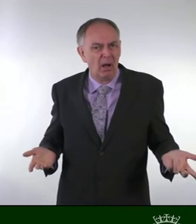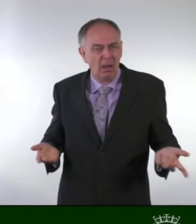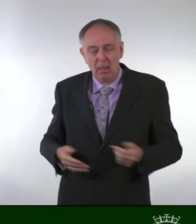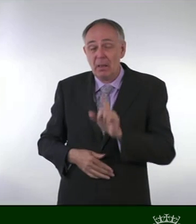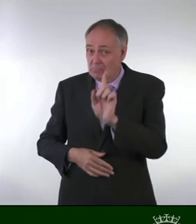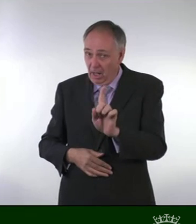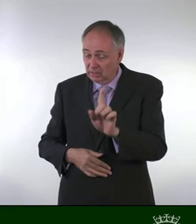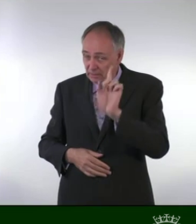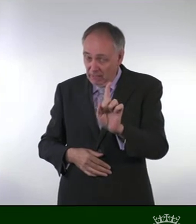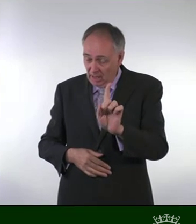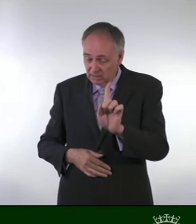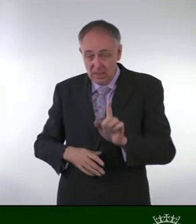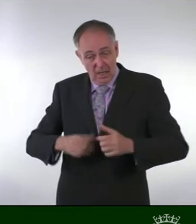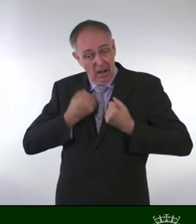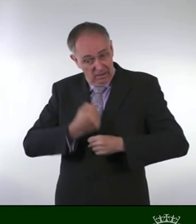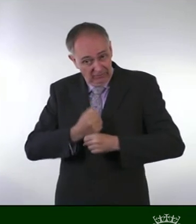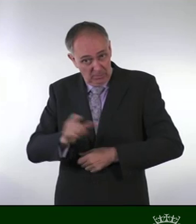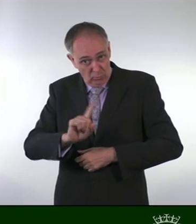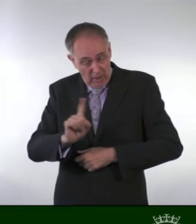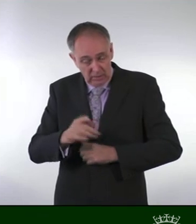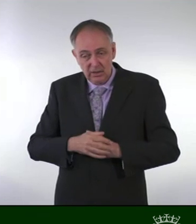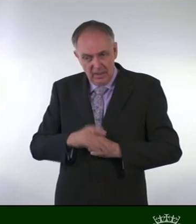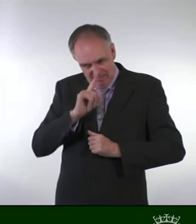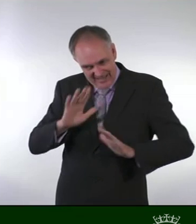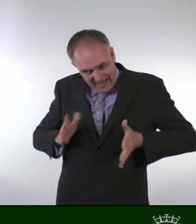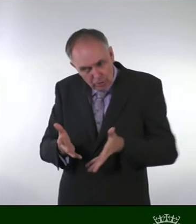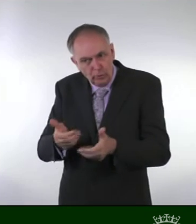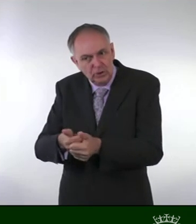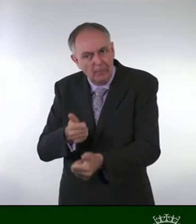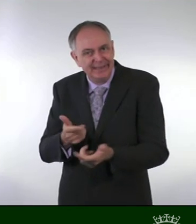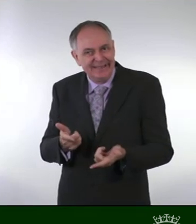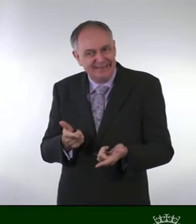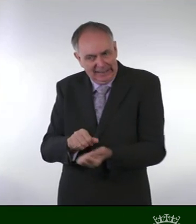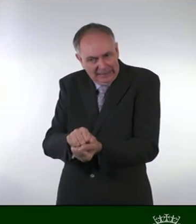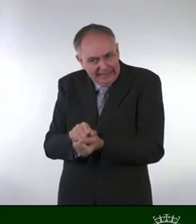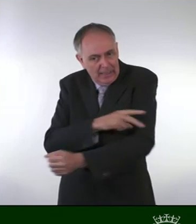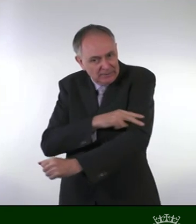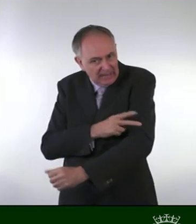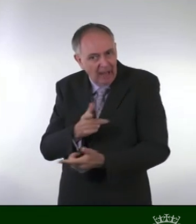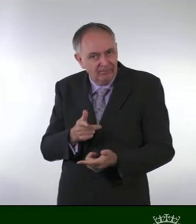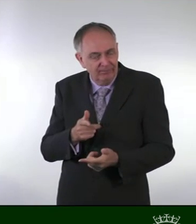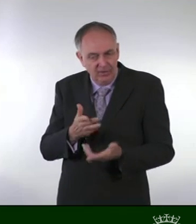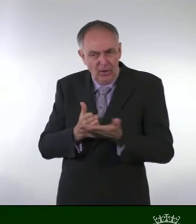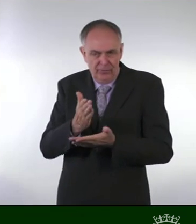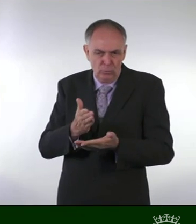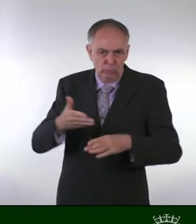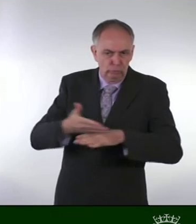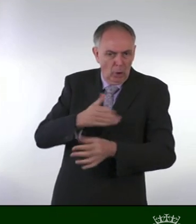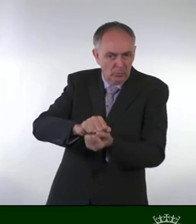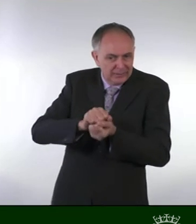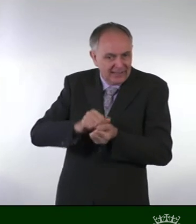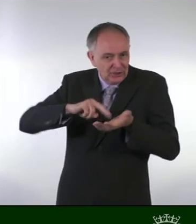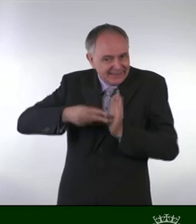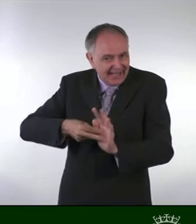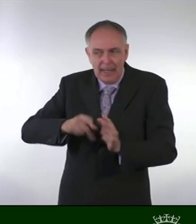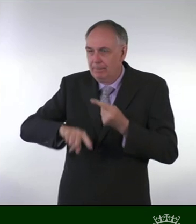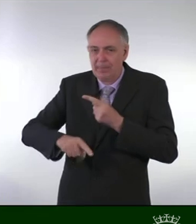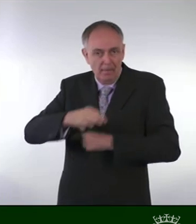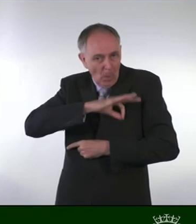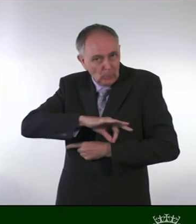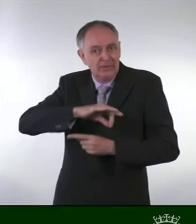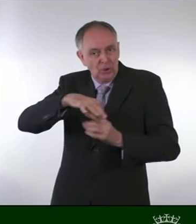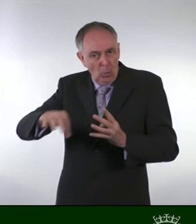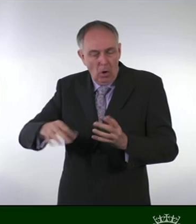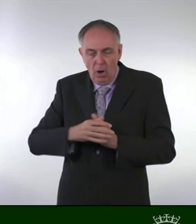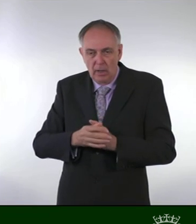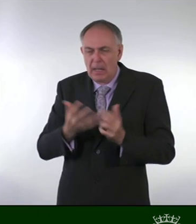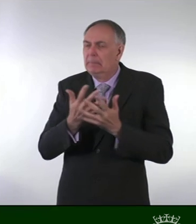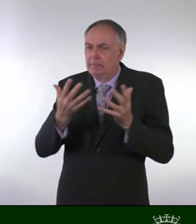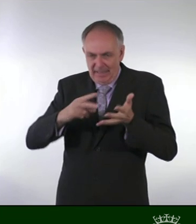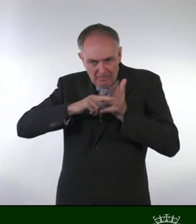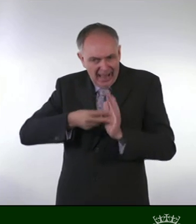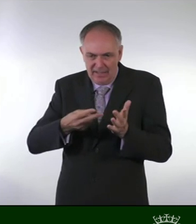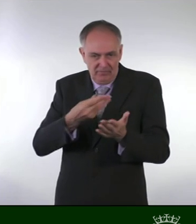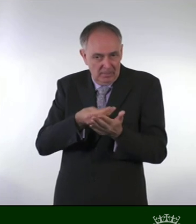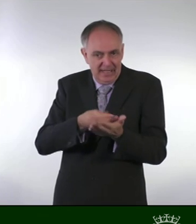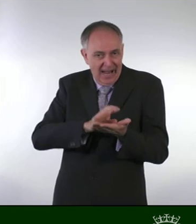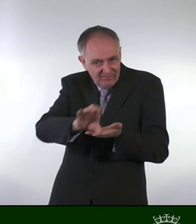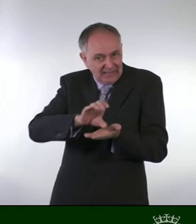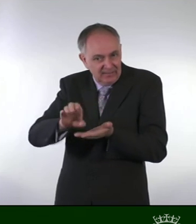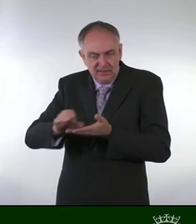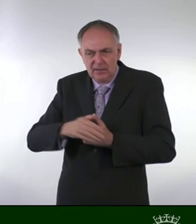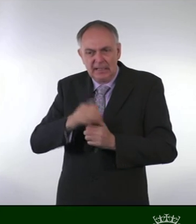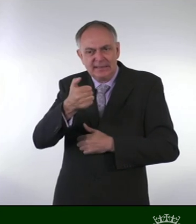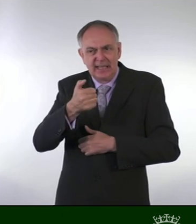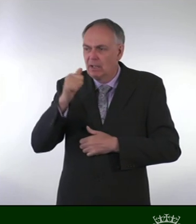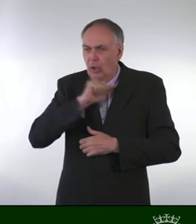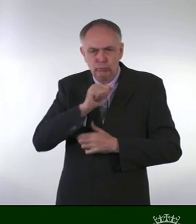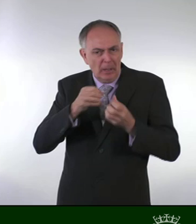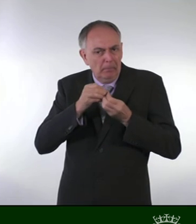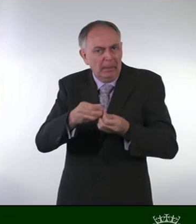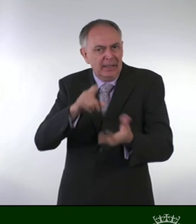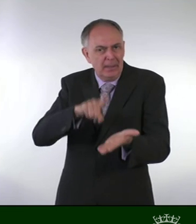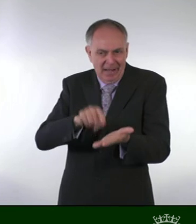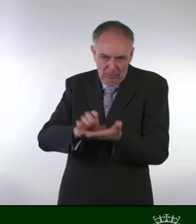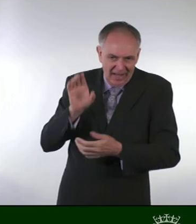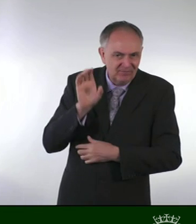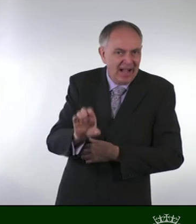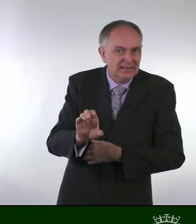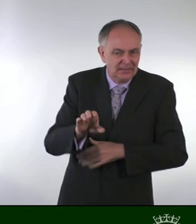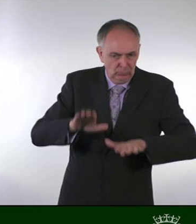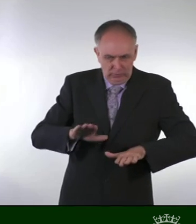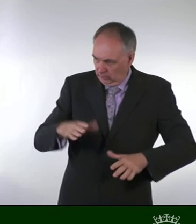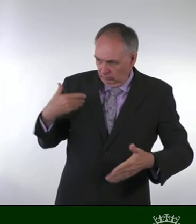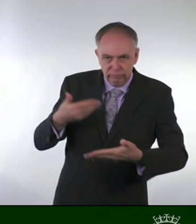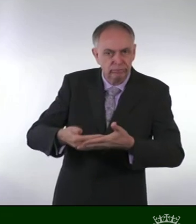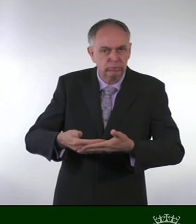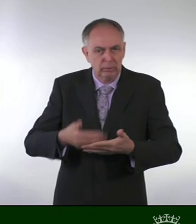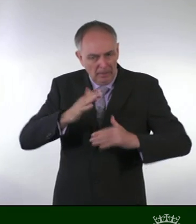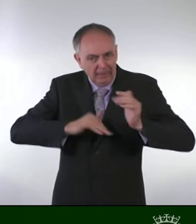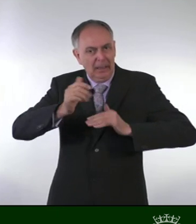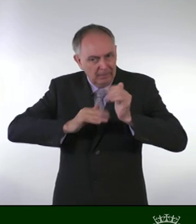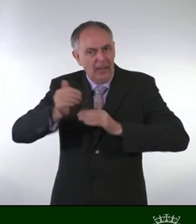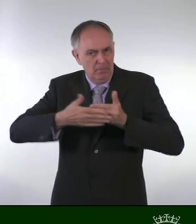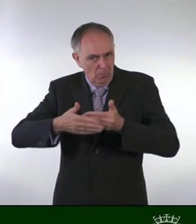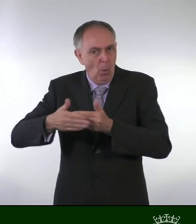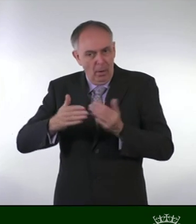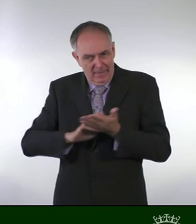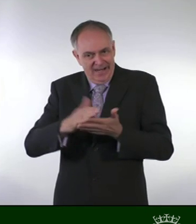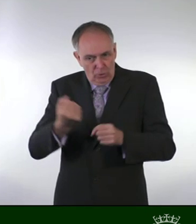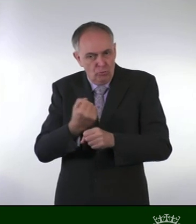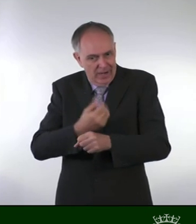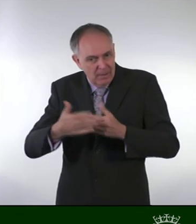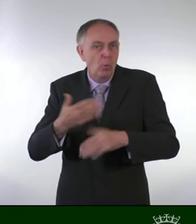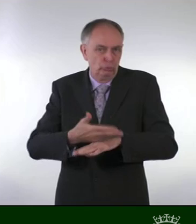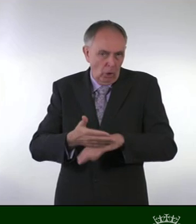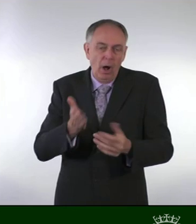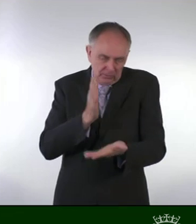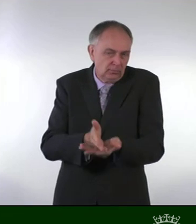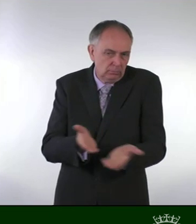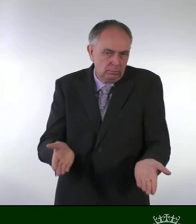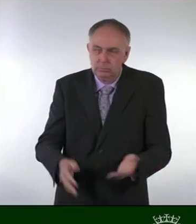What we can do—and what we are doing—is encourage companies to keep their workers on with the job retention scheme and the job retention bonus, as well as a massive £600 billion investment programme in this country to build, build, build and create jobs, jobs, jobs.